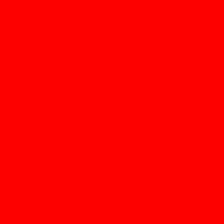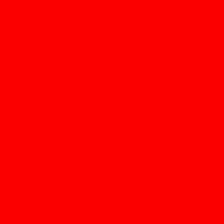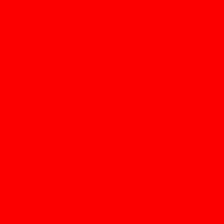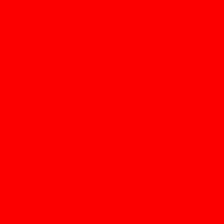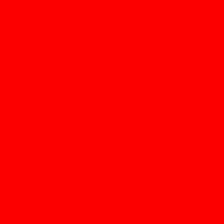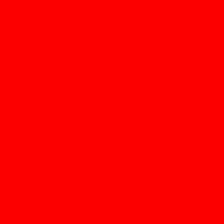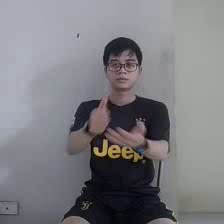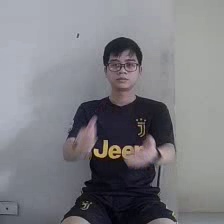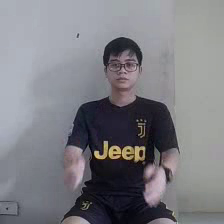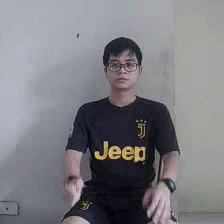Giúp